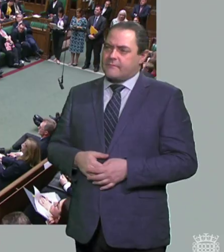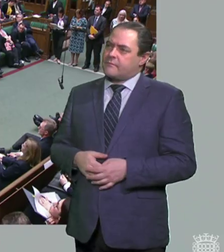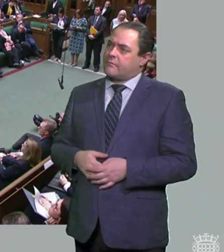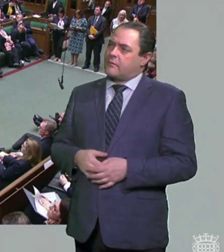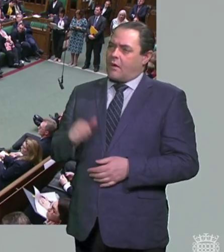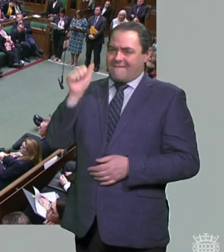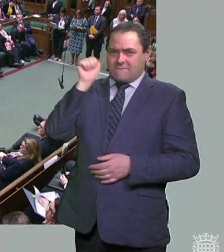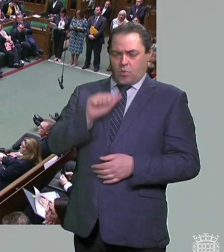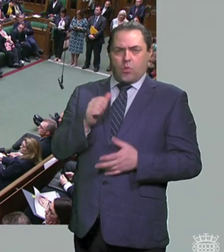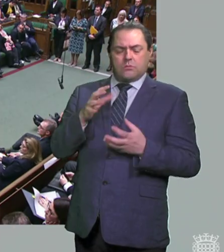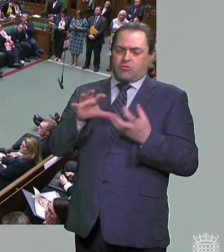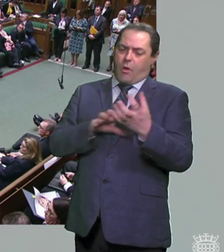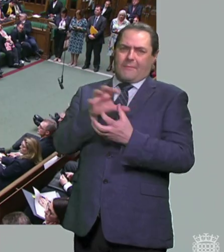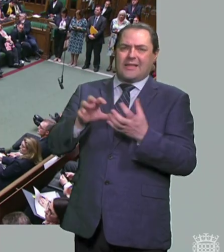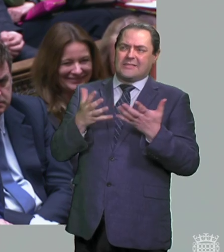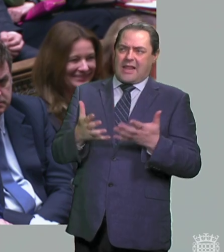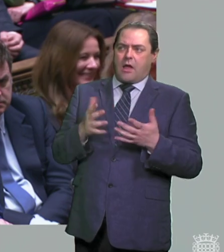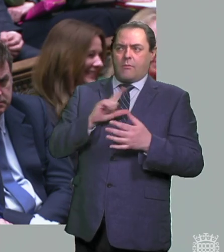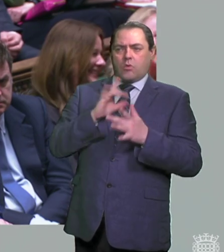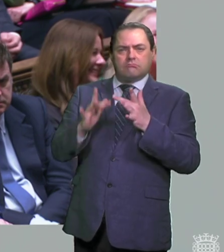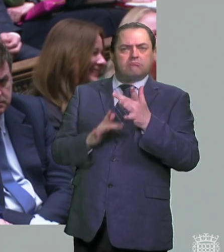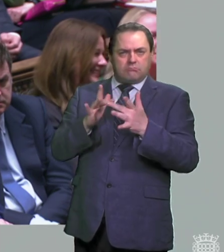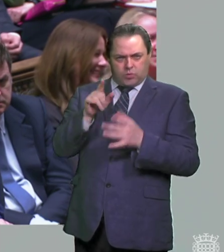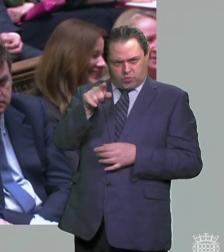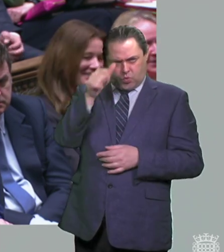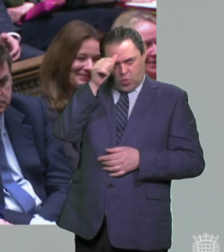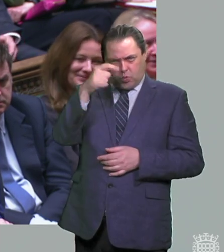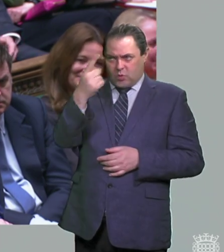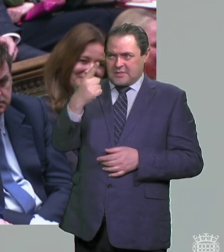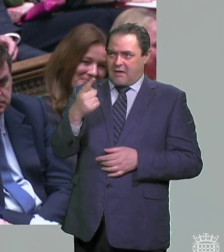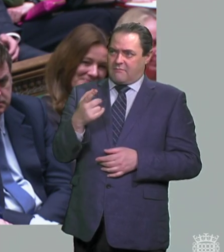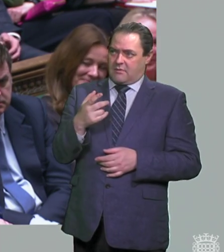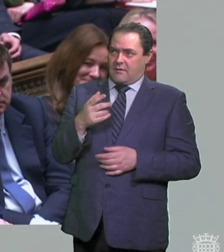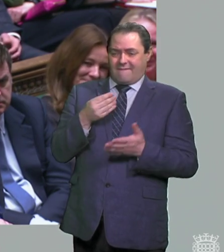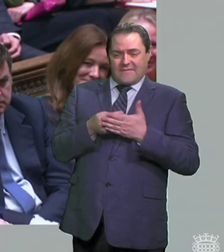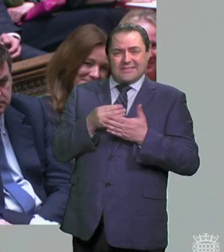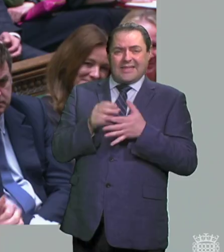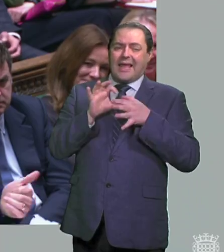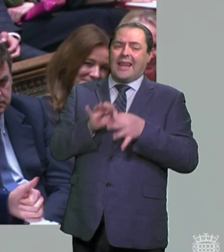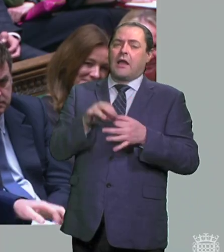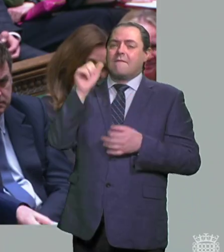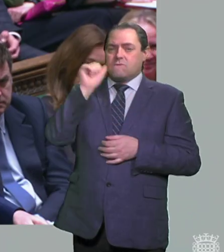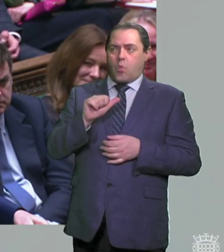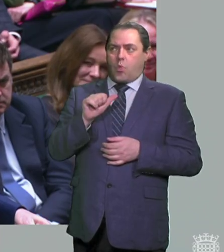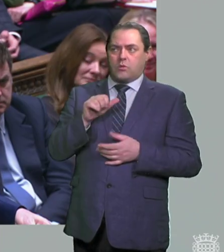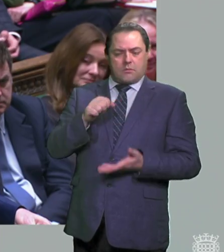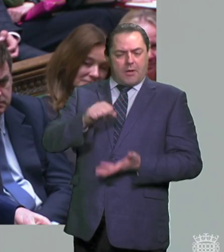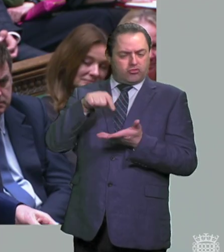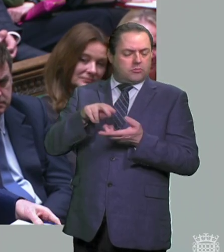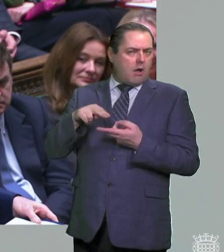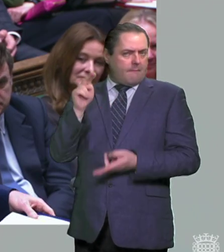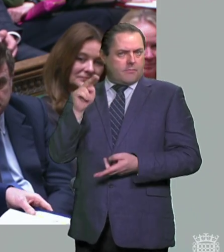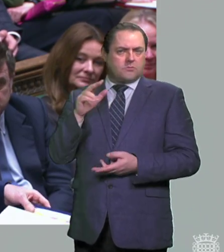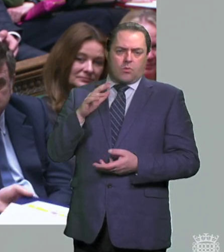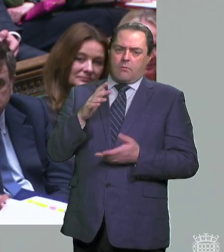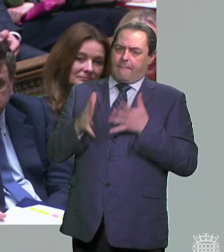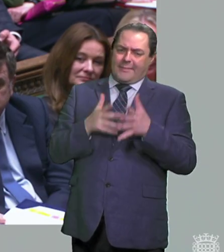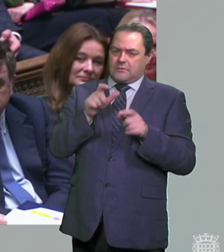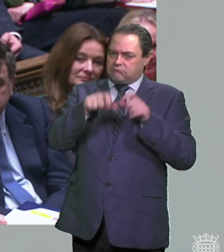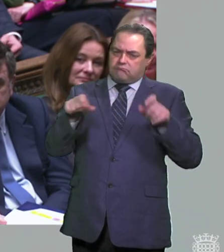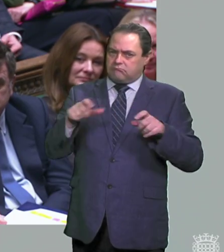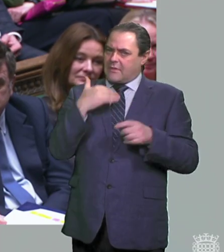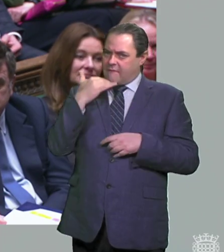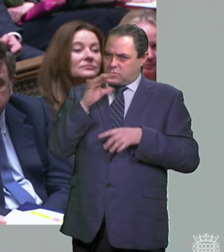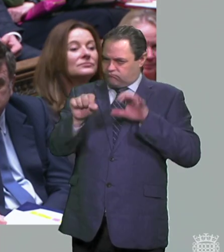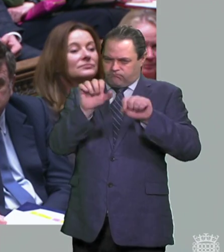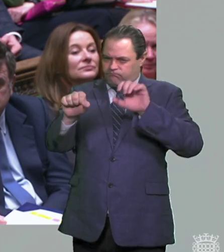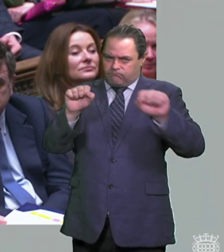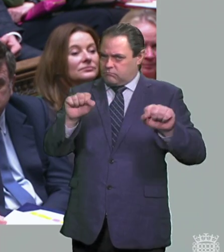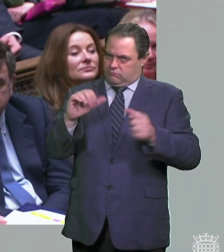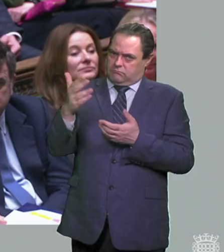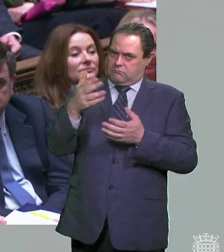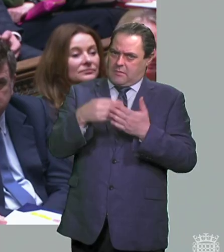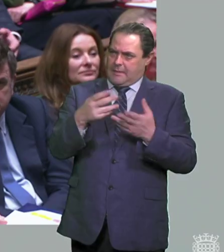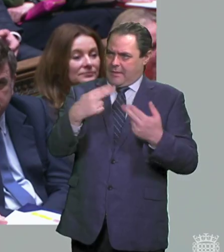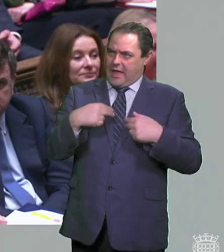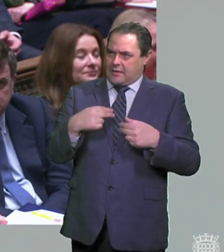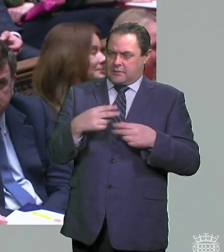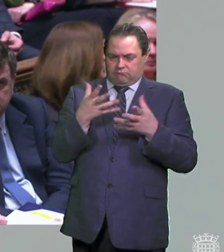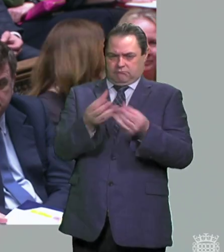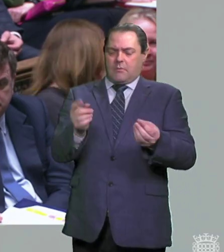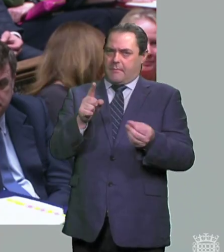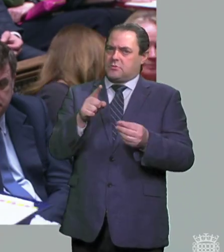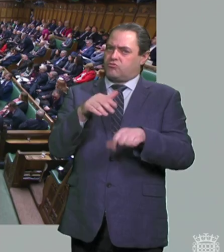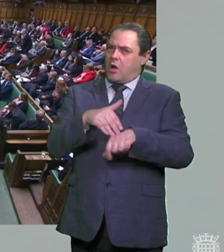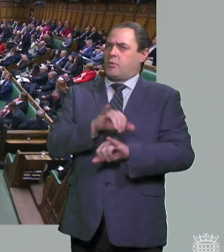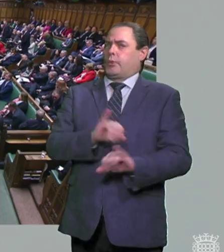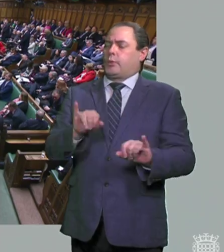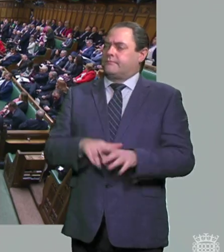Tackling fraud has become more complex because of the online incidence, but the honourable Gentleman will have noted the massive increase in funding for tackling it in the recent Budget, and we are confident that will give us the resources we need to deal with this often invisible but very damaging crime.